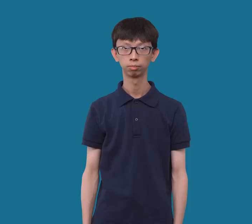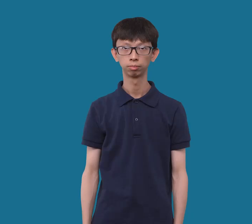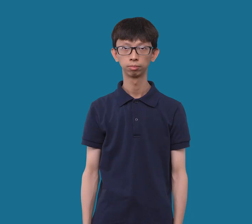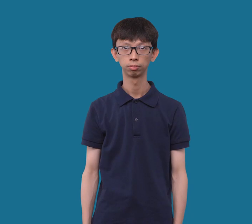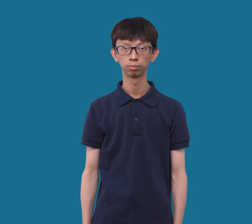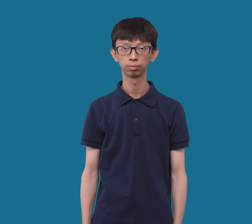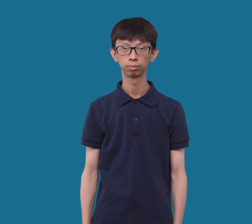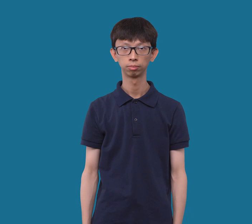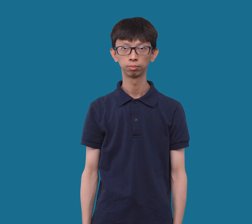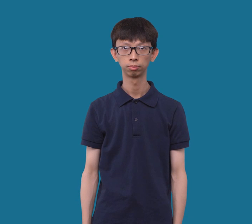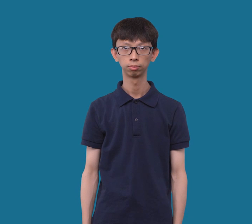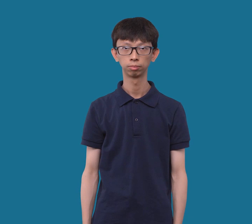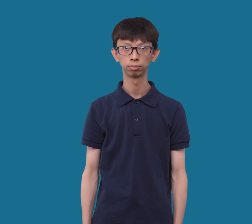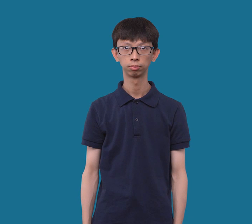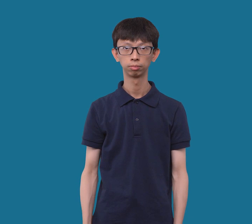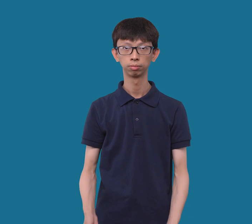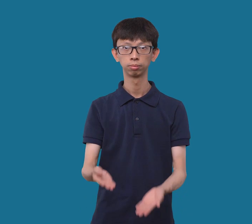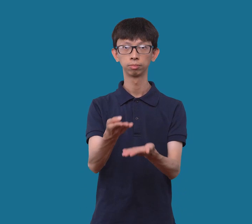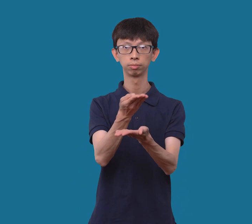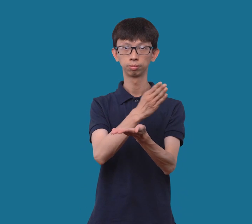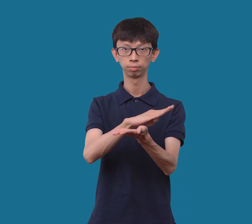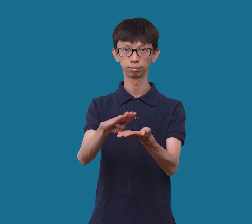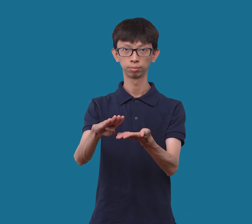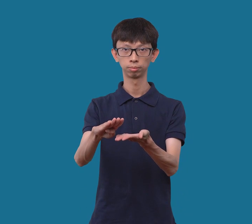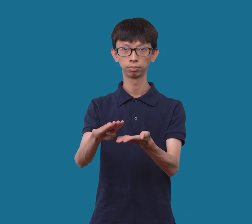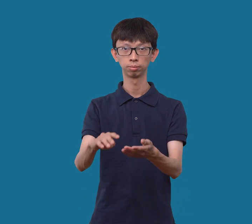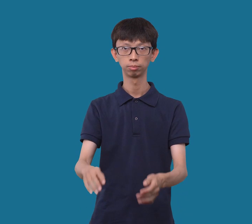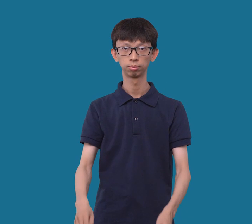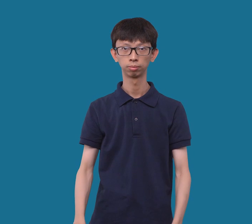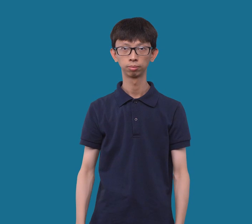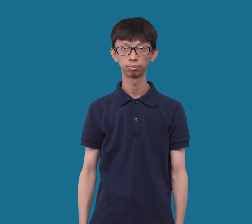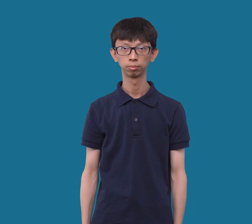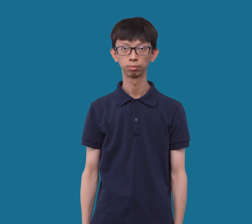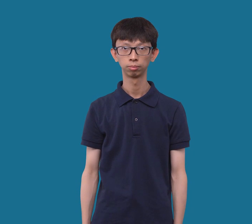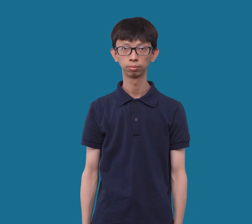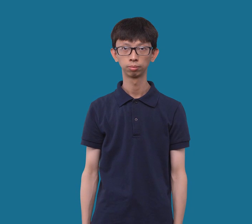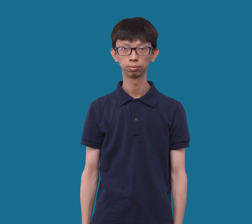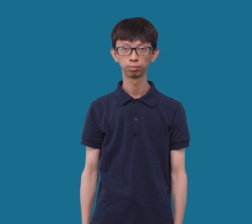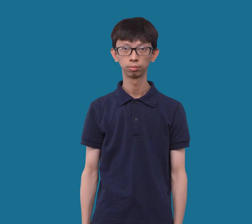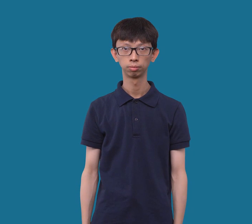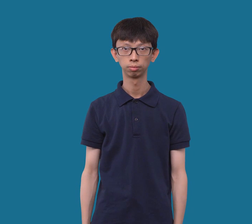biện pháp